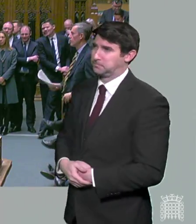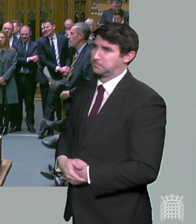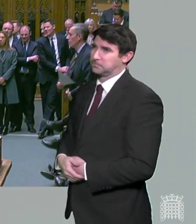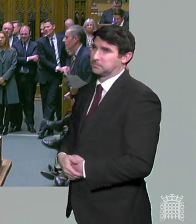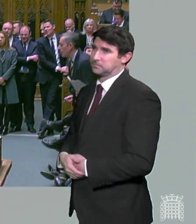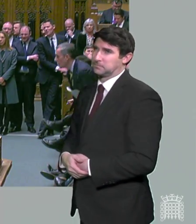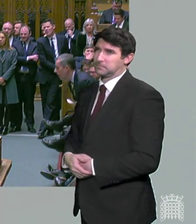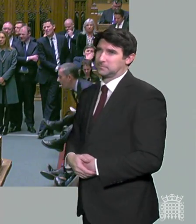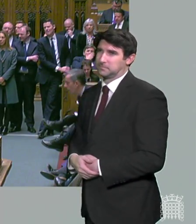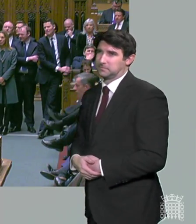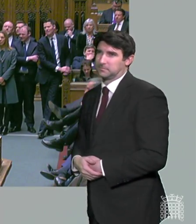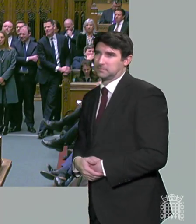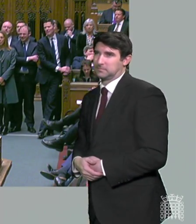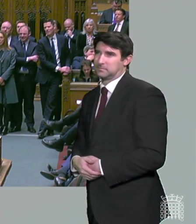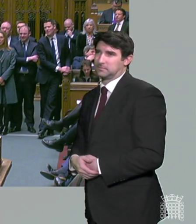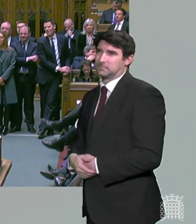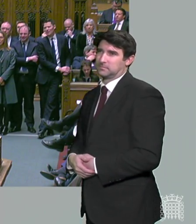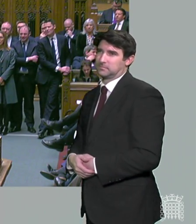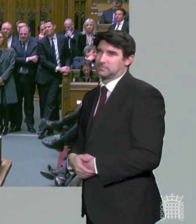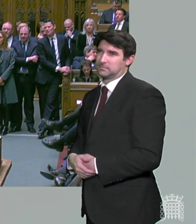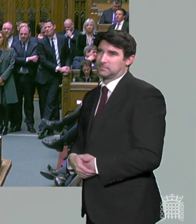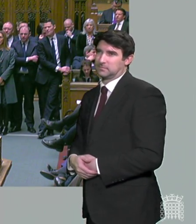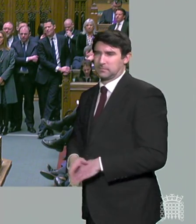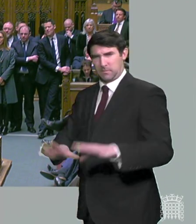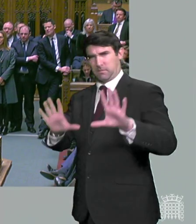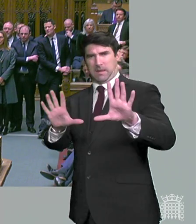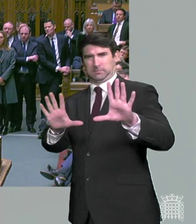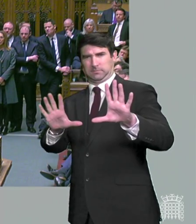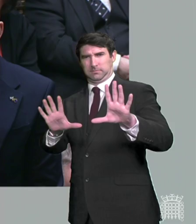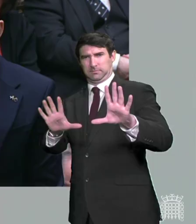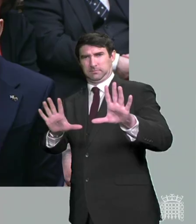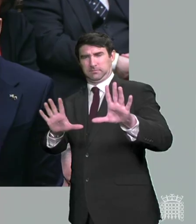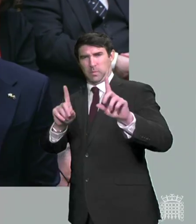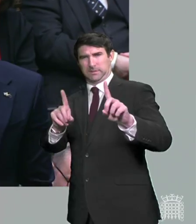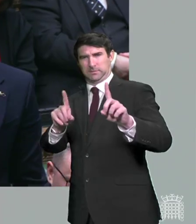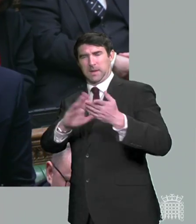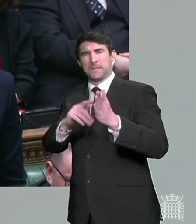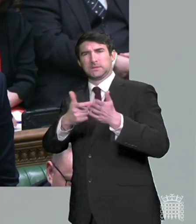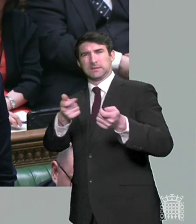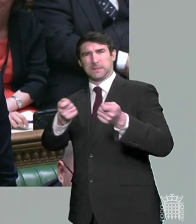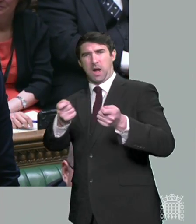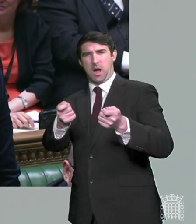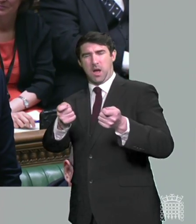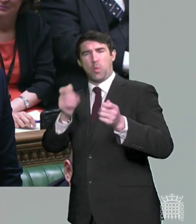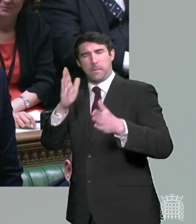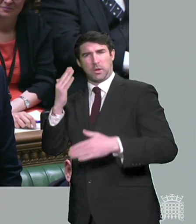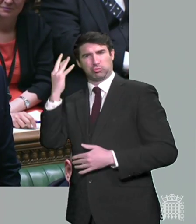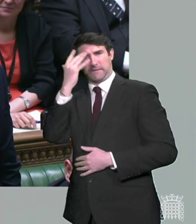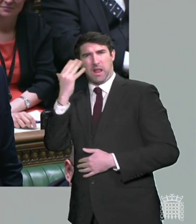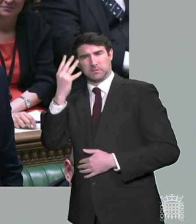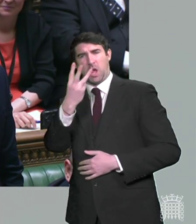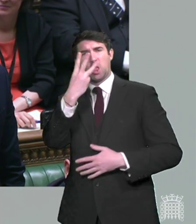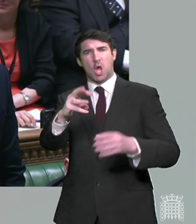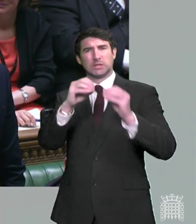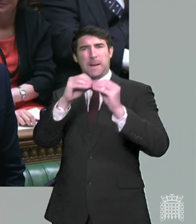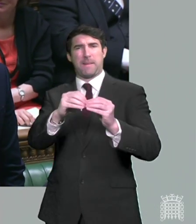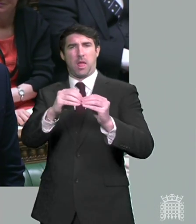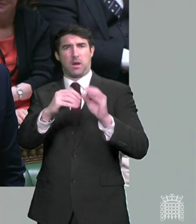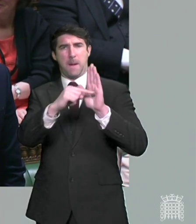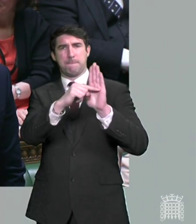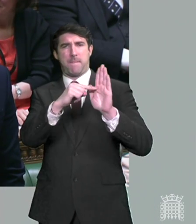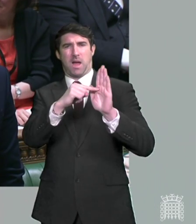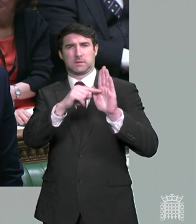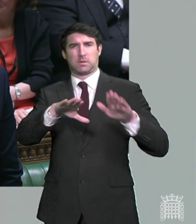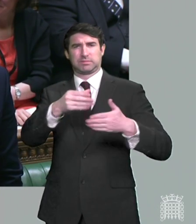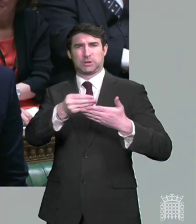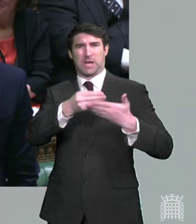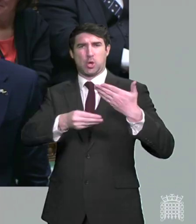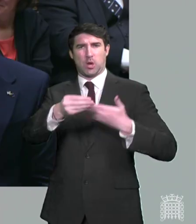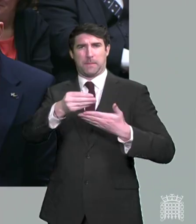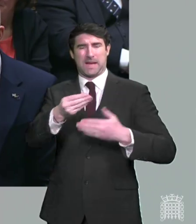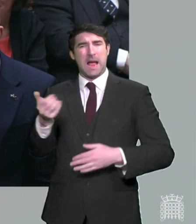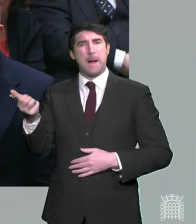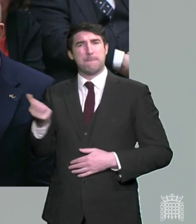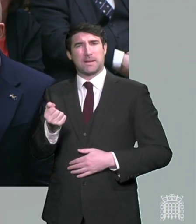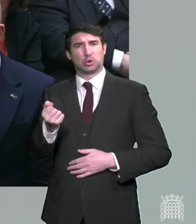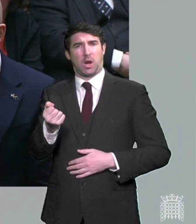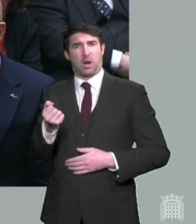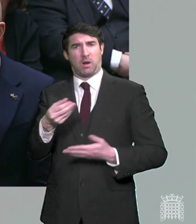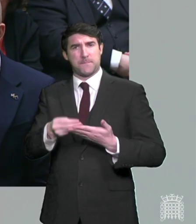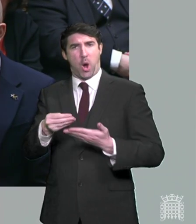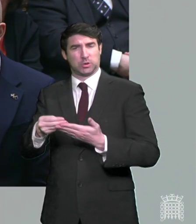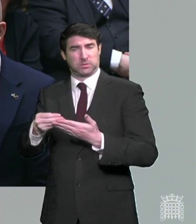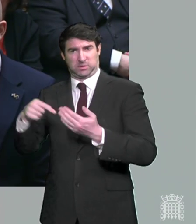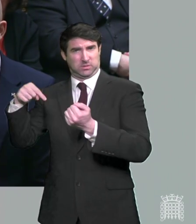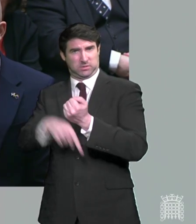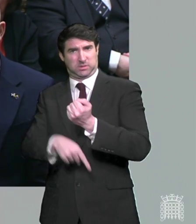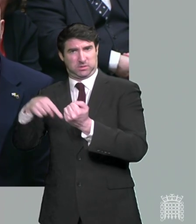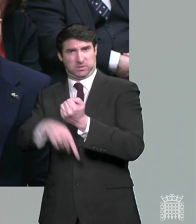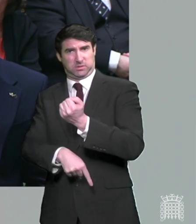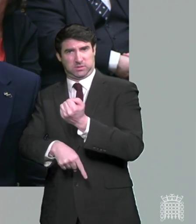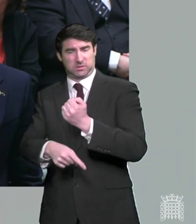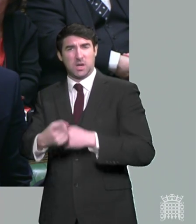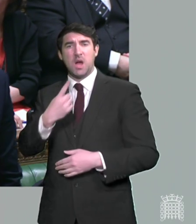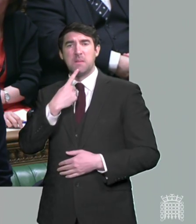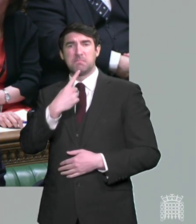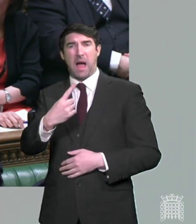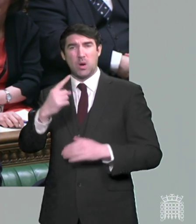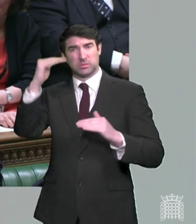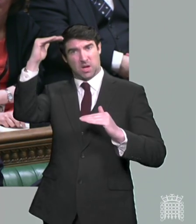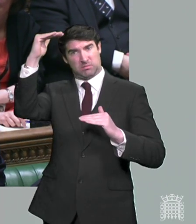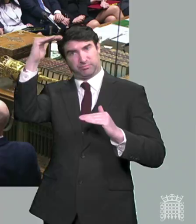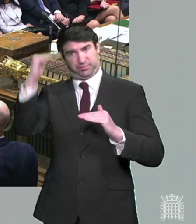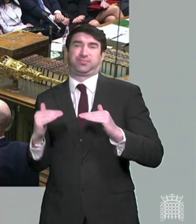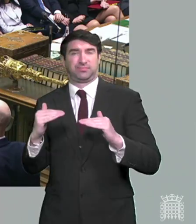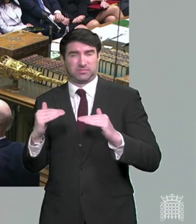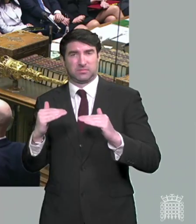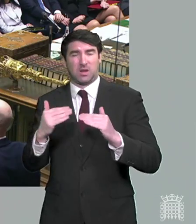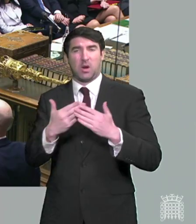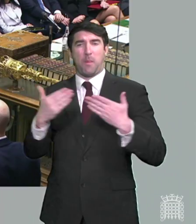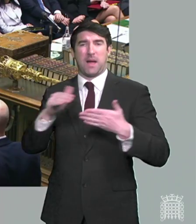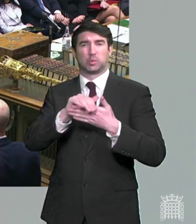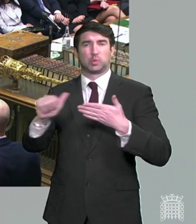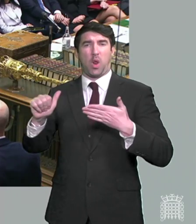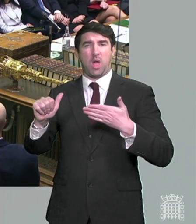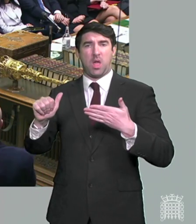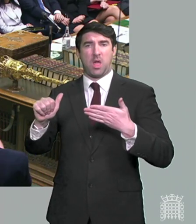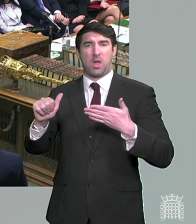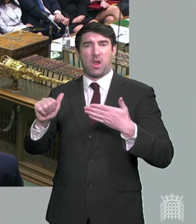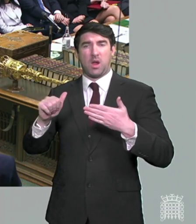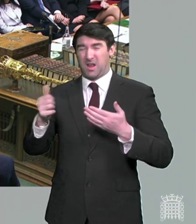Hold on a minute; let us reflect on the damage that was caused: £30 billion wiped off the UK economy, pension funds brought to the brink of collapse, the pound reaching parity with the dollar and interest rates for mortgage holders right across these isles soaring.